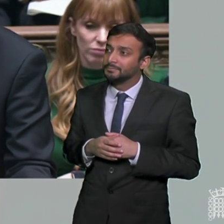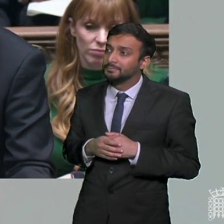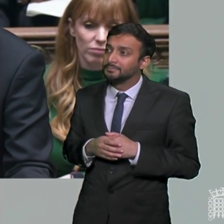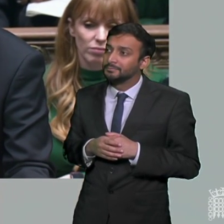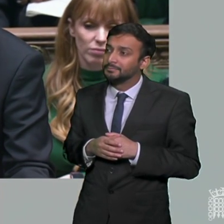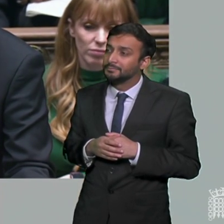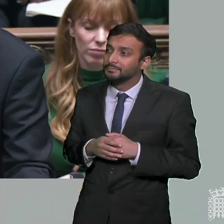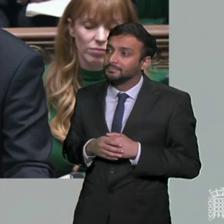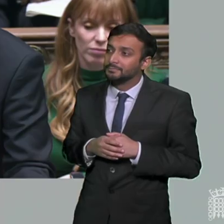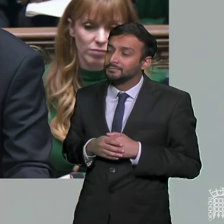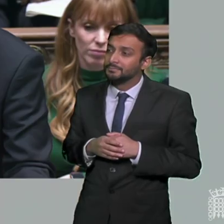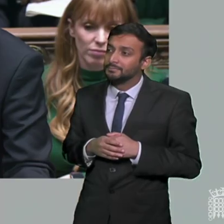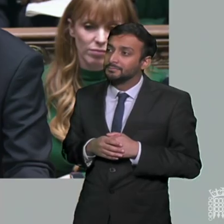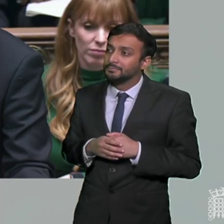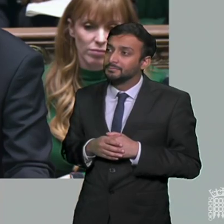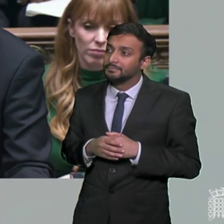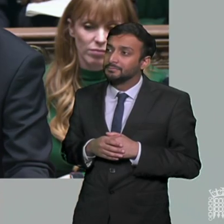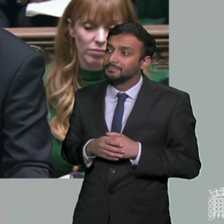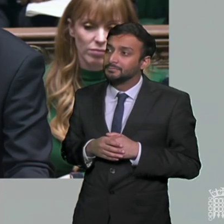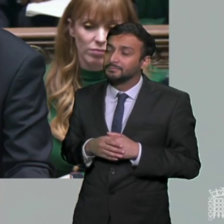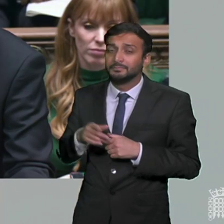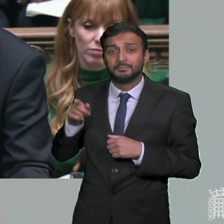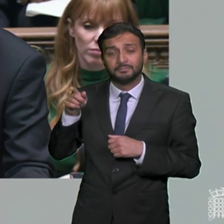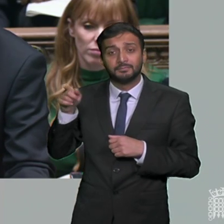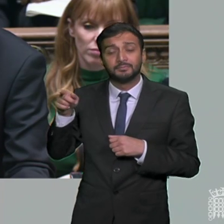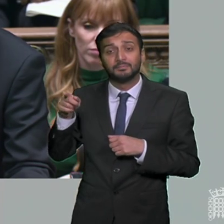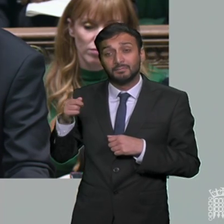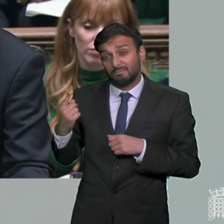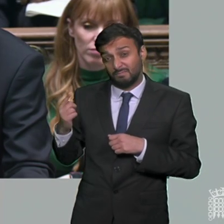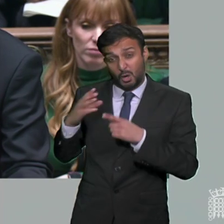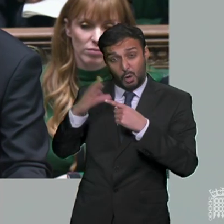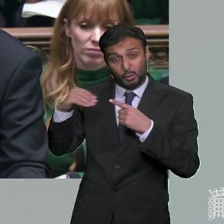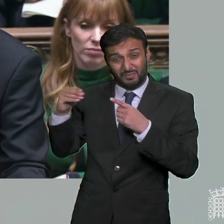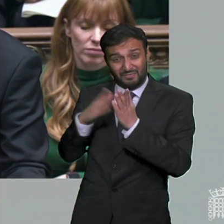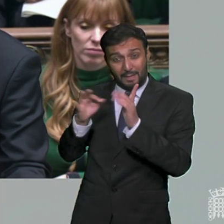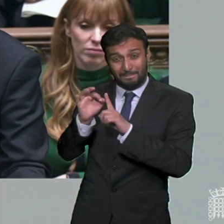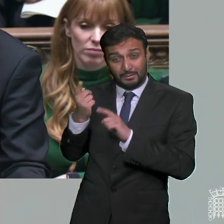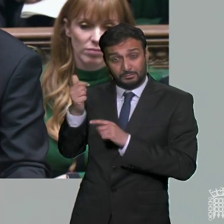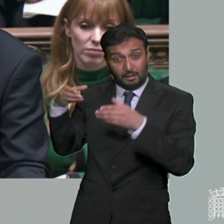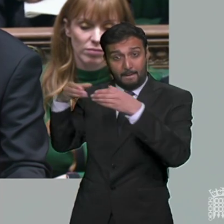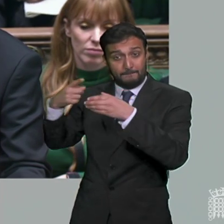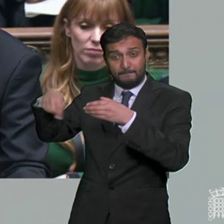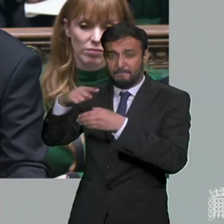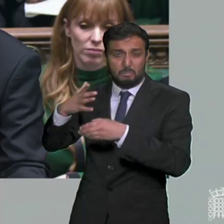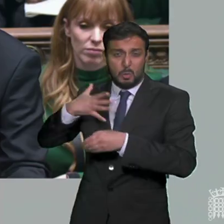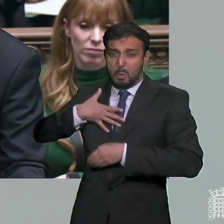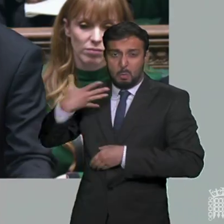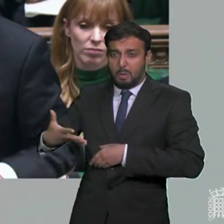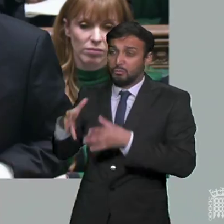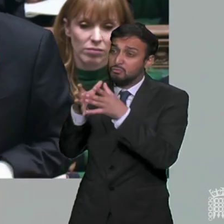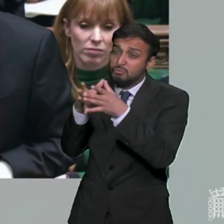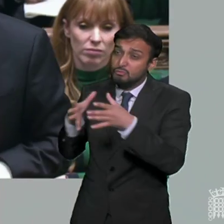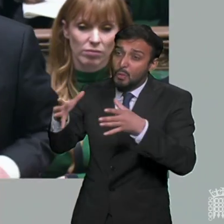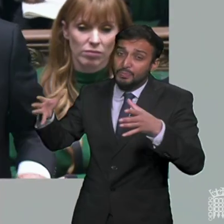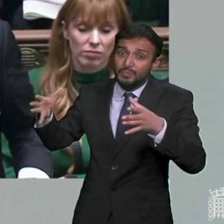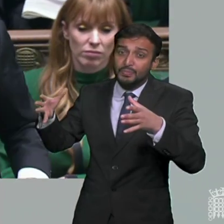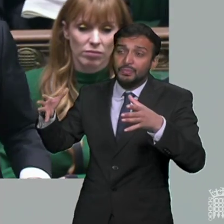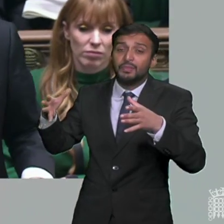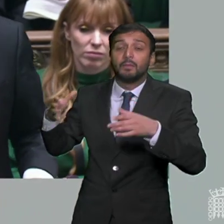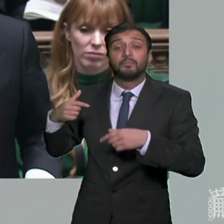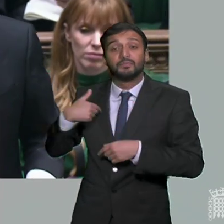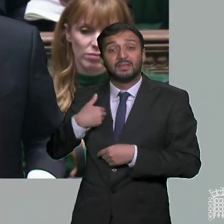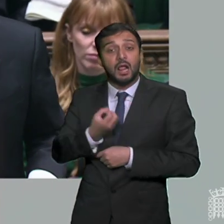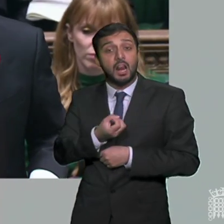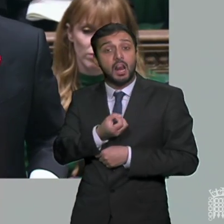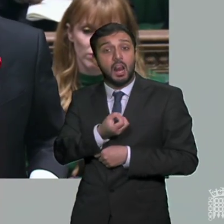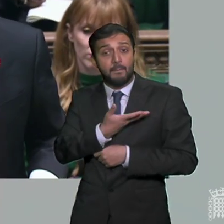If he wants to defeat that amendment from his anti-growth Back Benchers on national targets for housing, Labour will lend him the votes to do so.